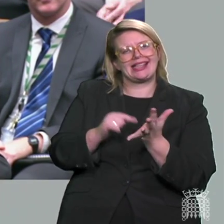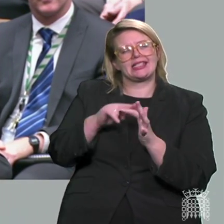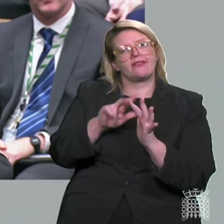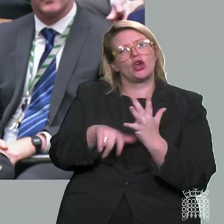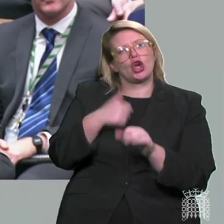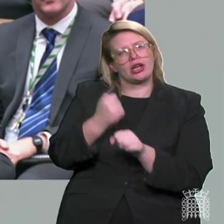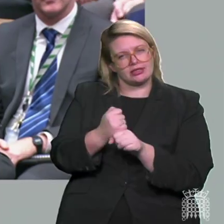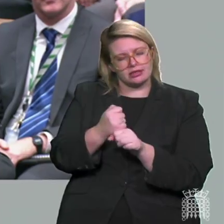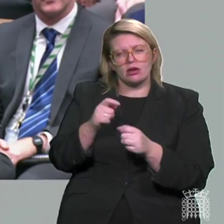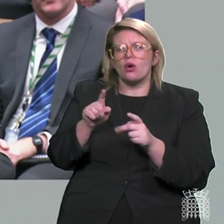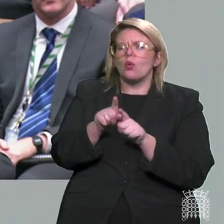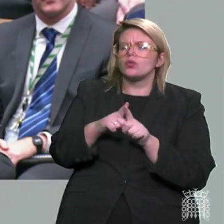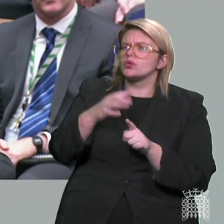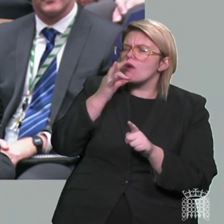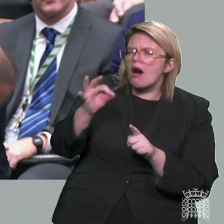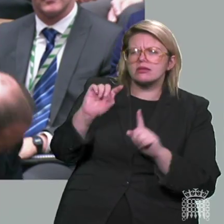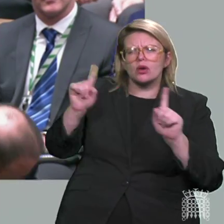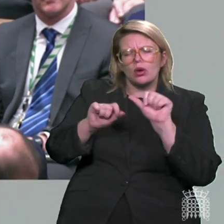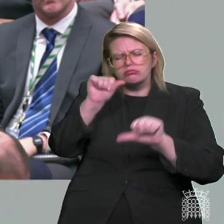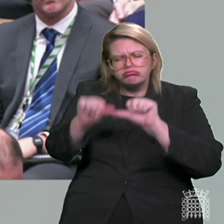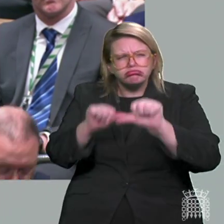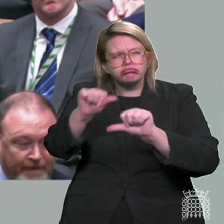Can he provide an update on the track 2 sequencing?